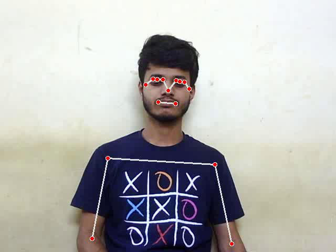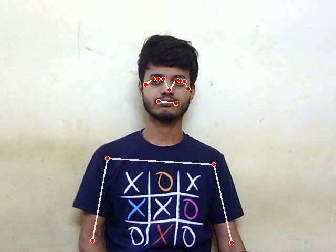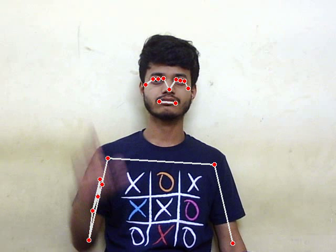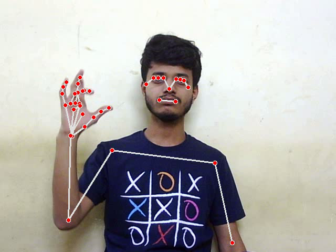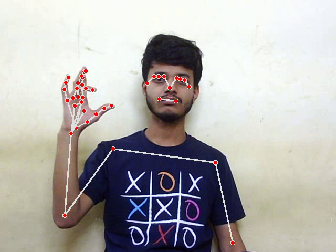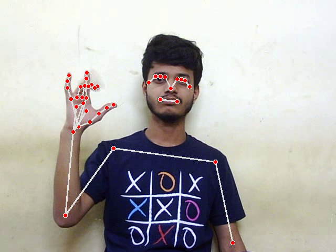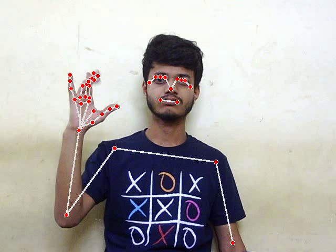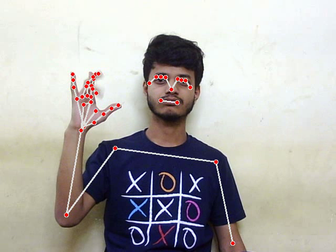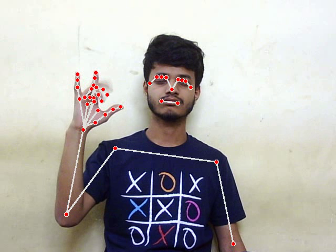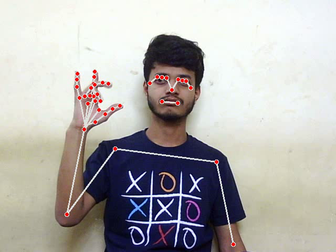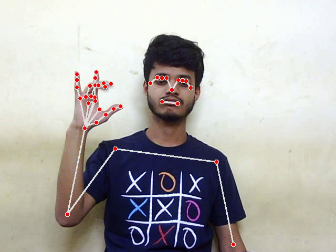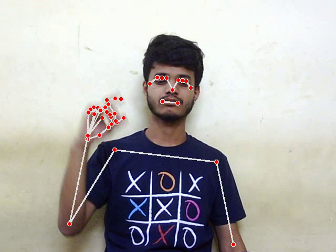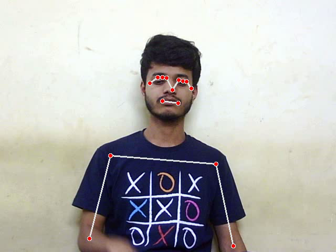why